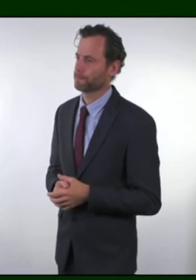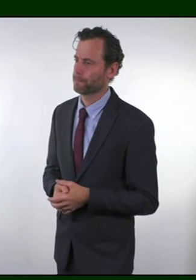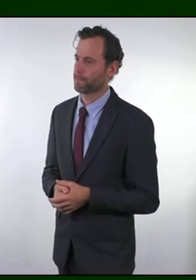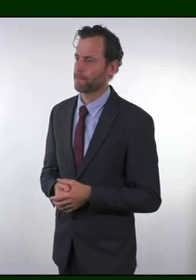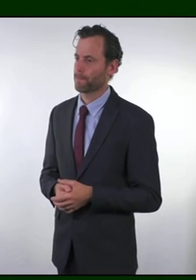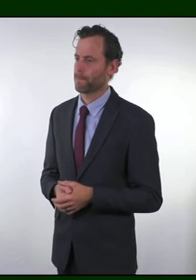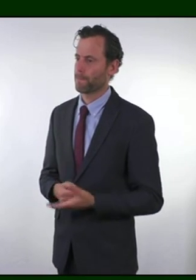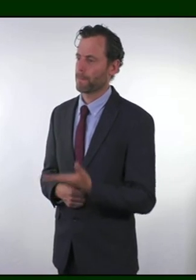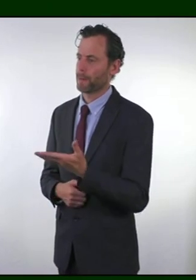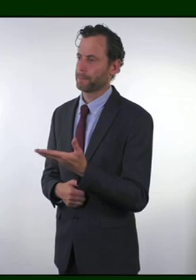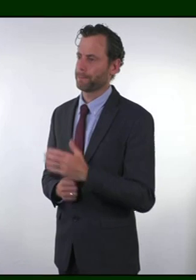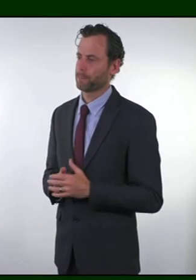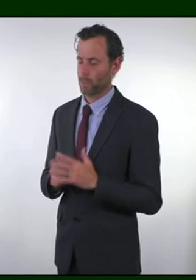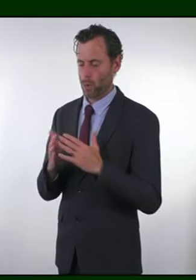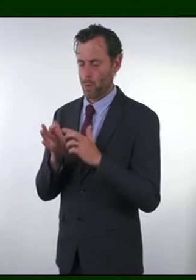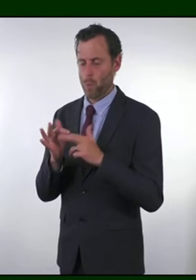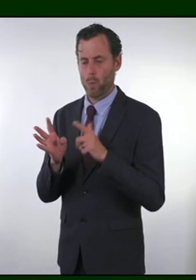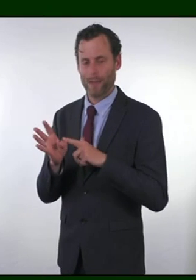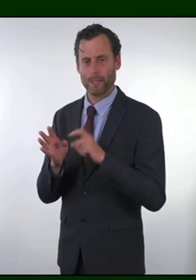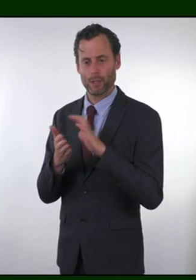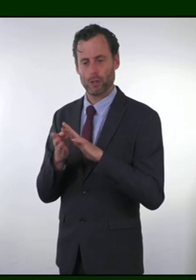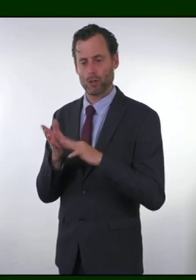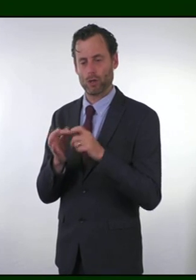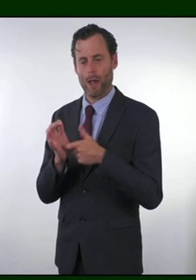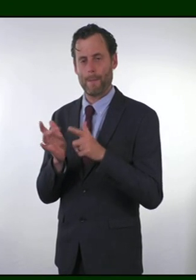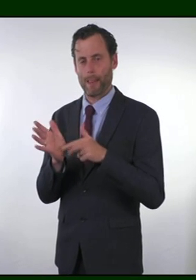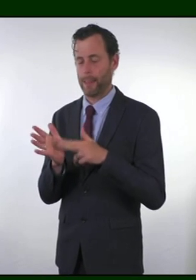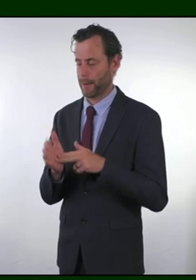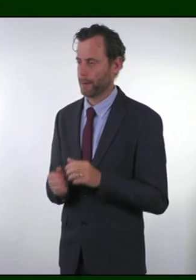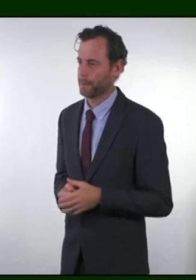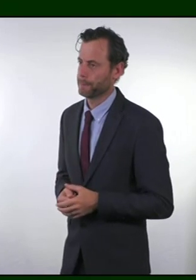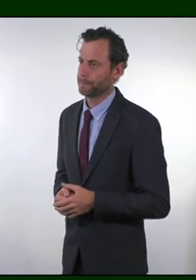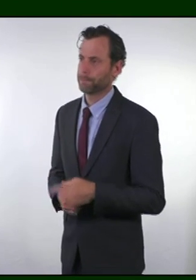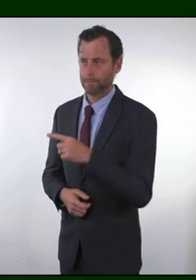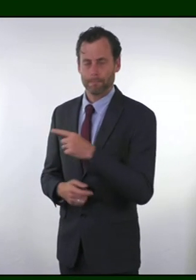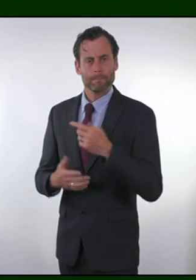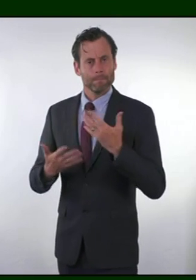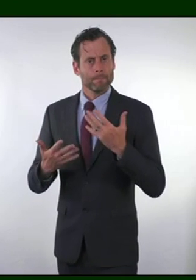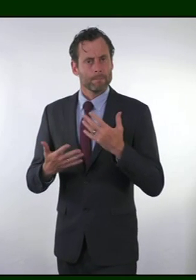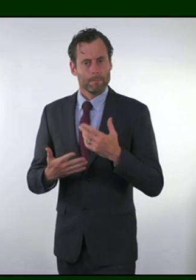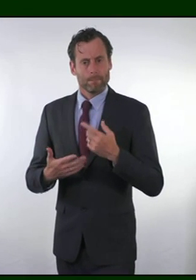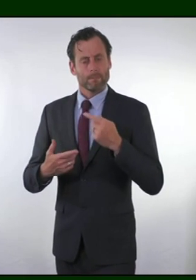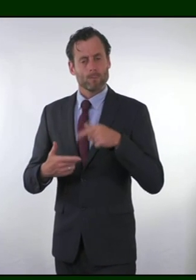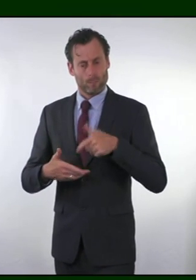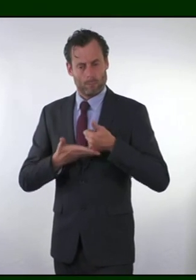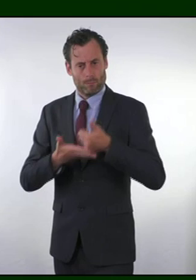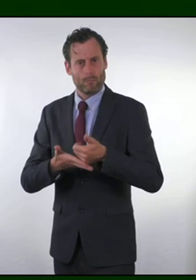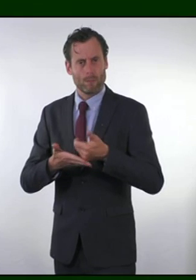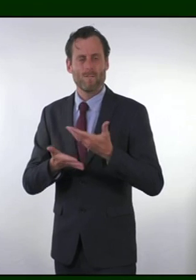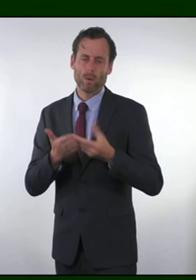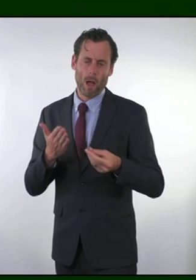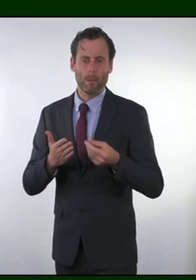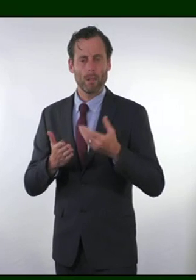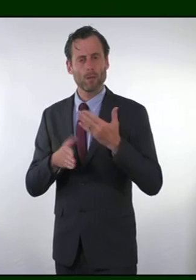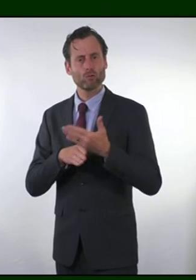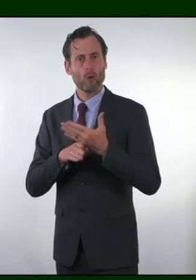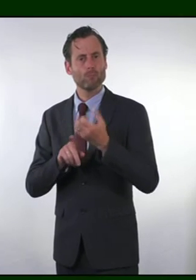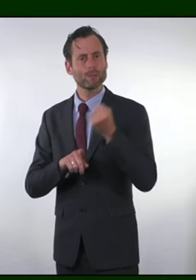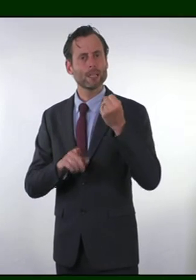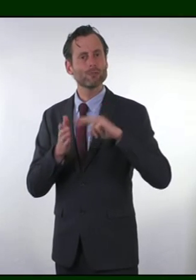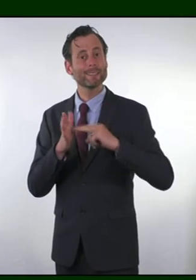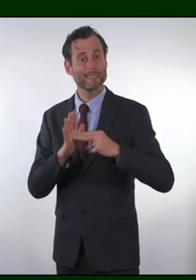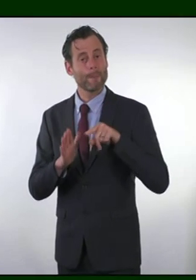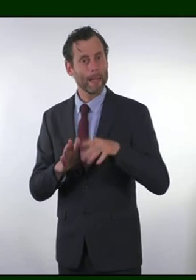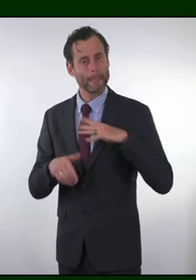Although it has excluded and still does exclude many people, it must be acknowledged that support delivered directly via the Treasury, such as the job retention scheme, has been delivered quickly.